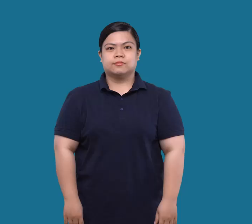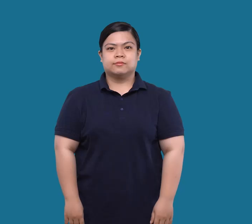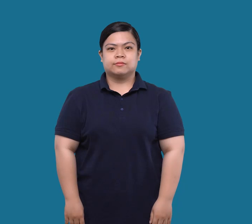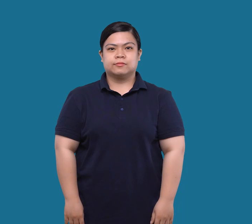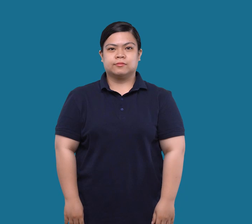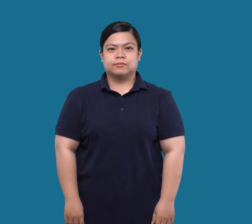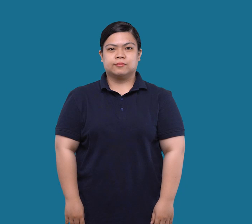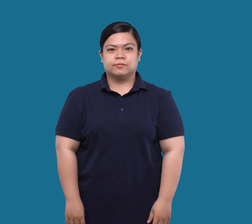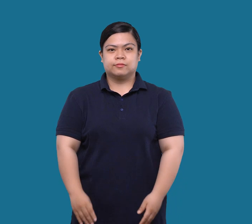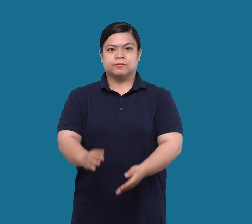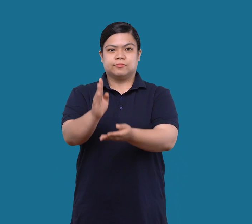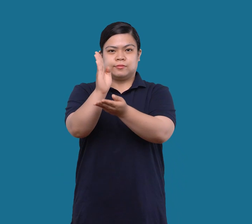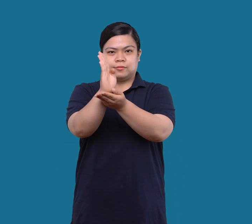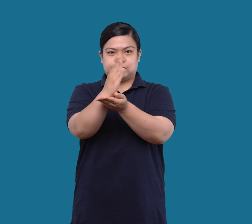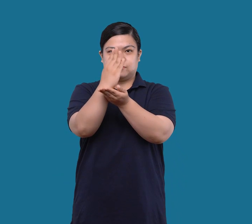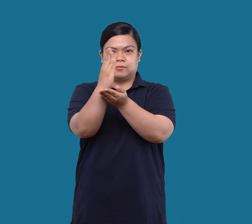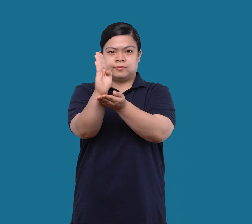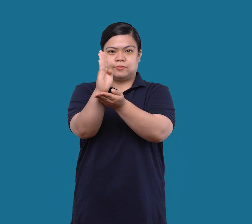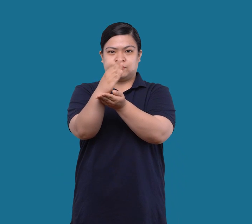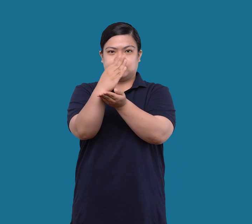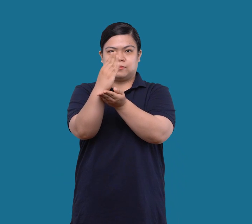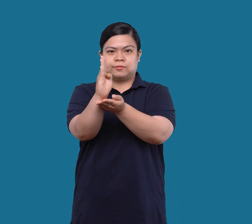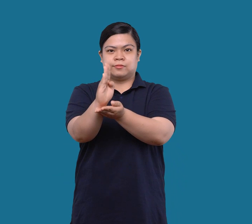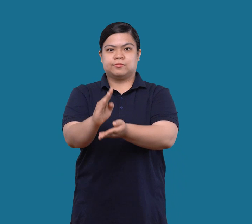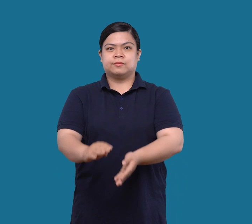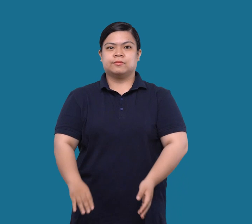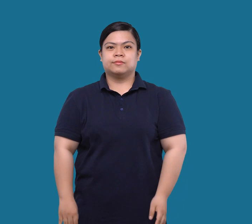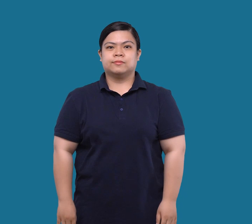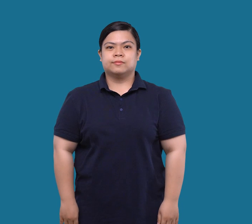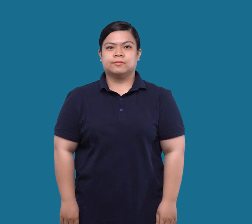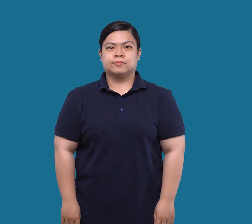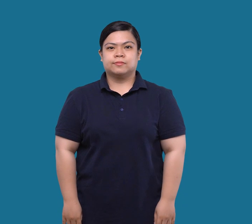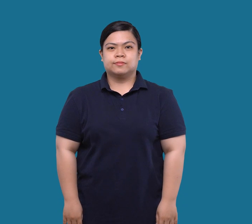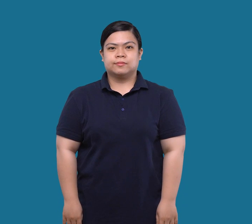cánh buồm